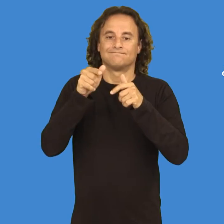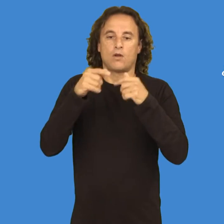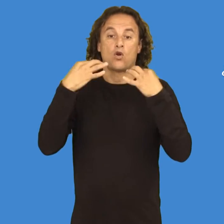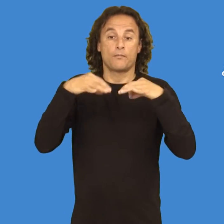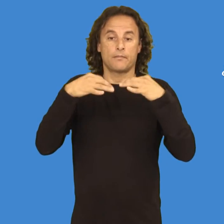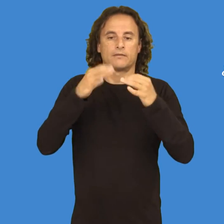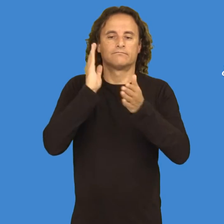normal